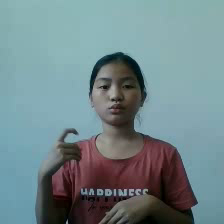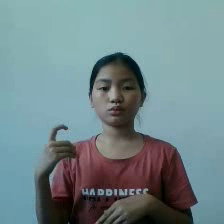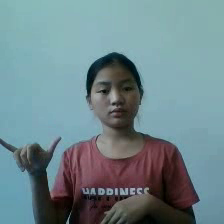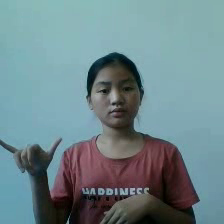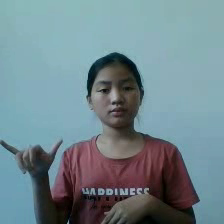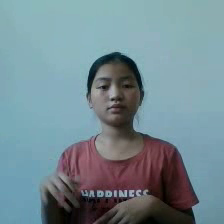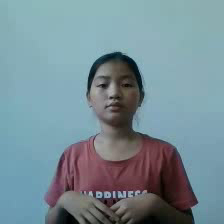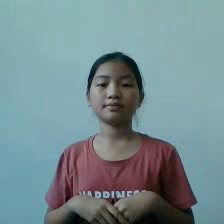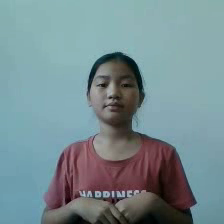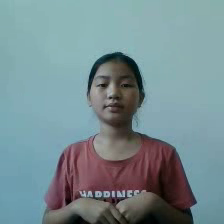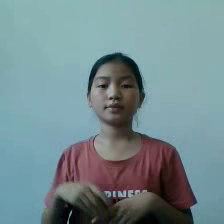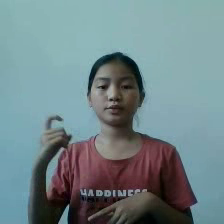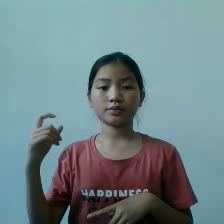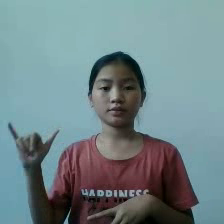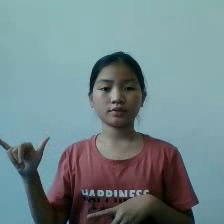Đồng ý